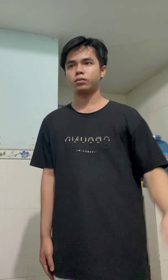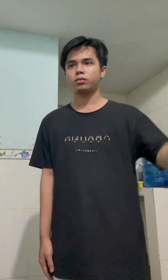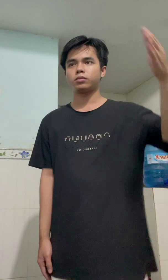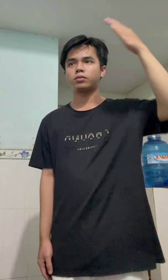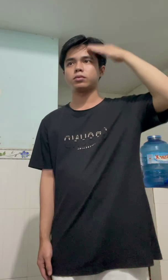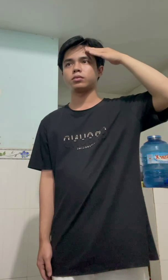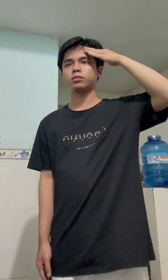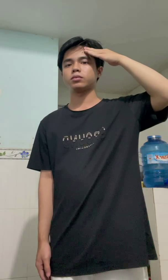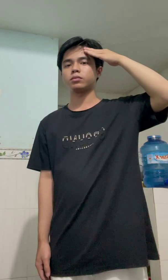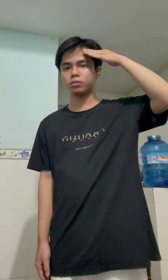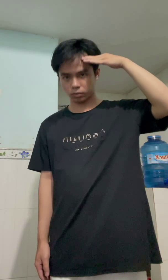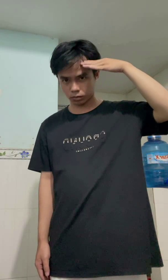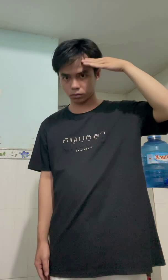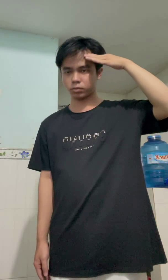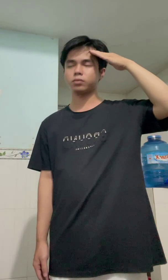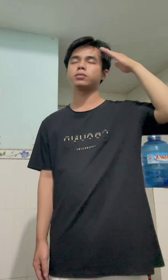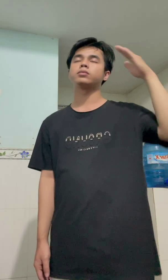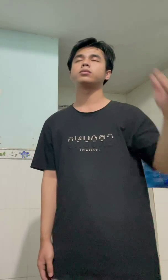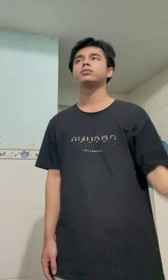biet